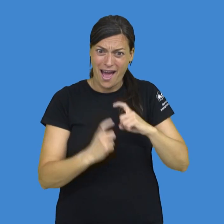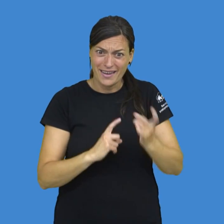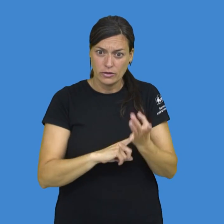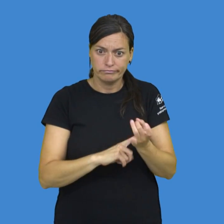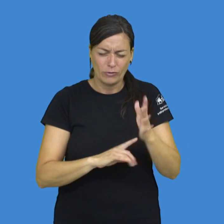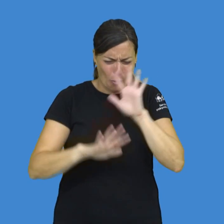crear